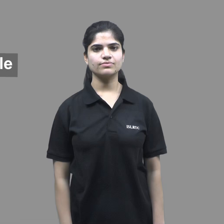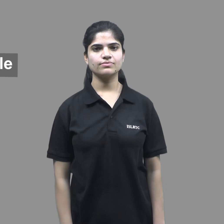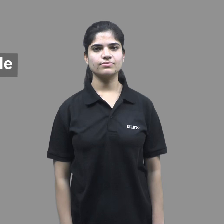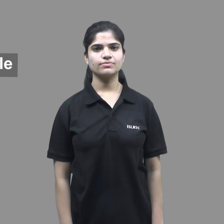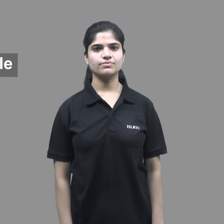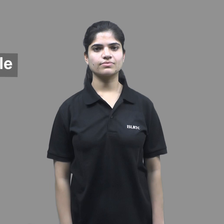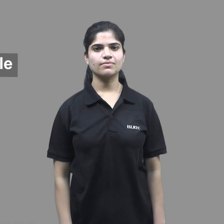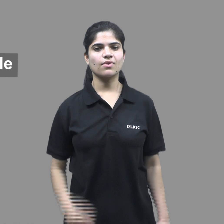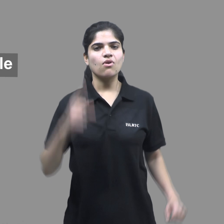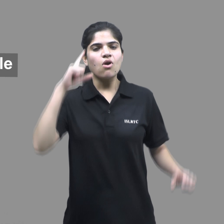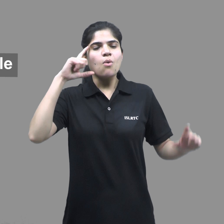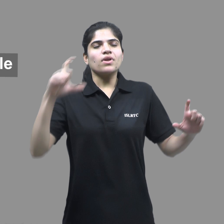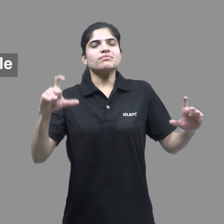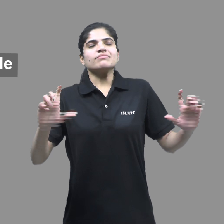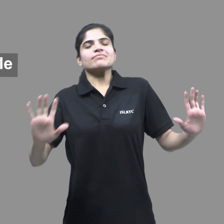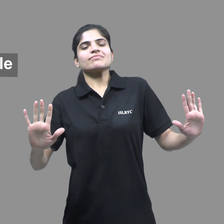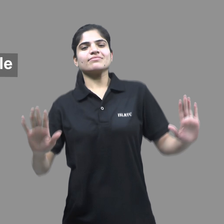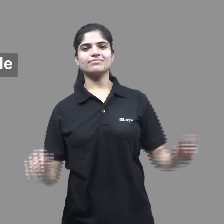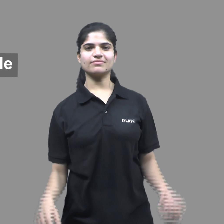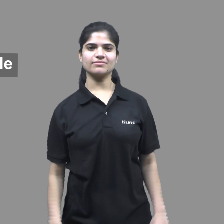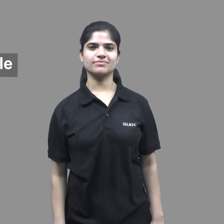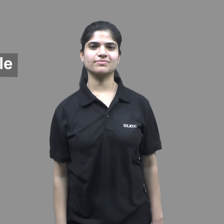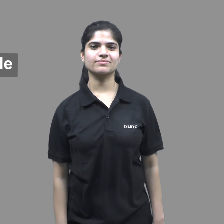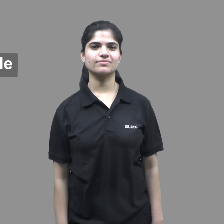Comfortable